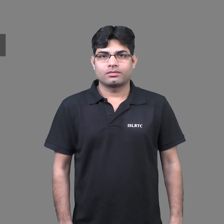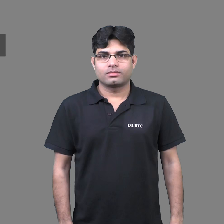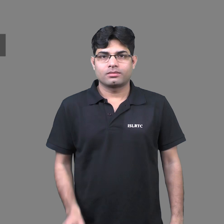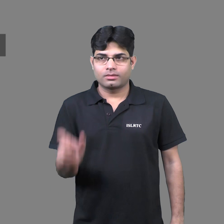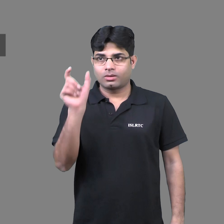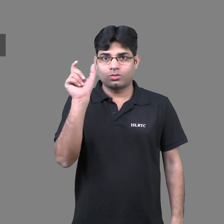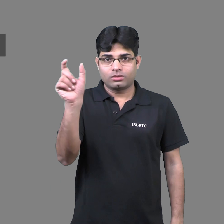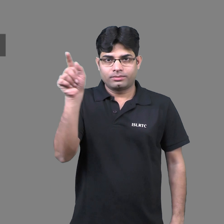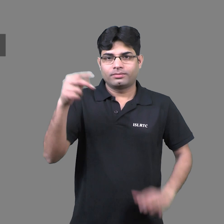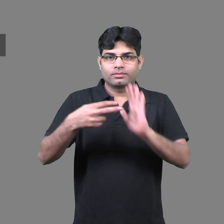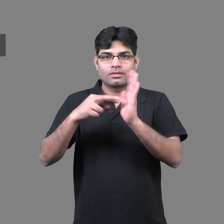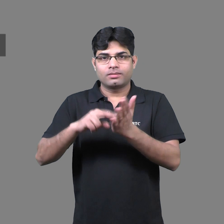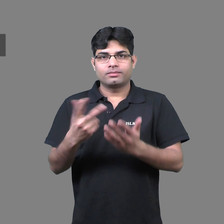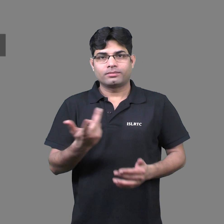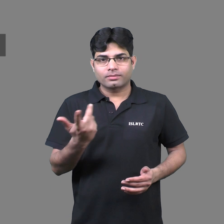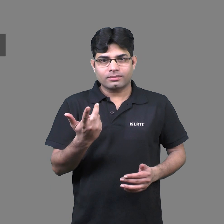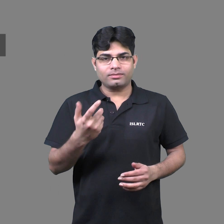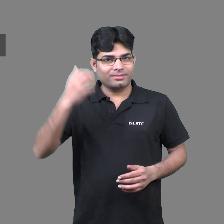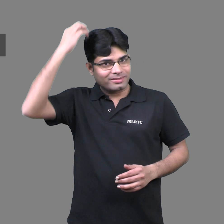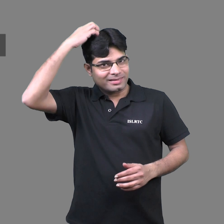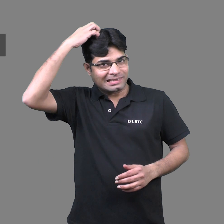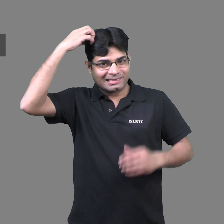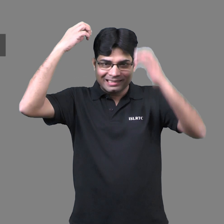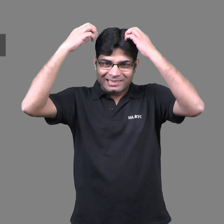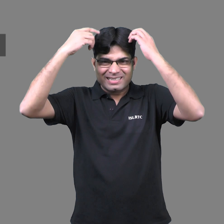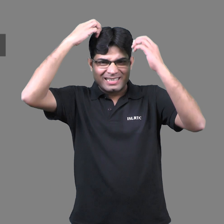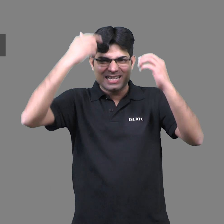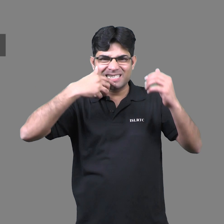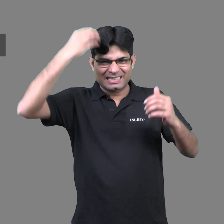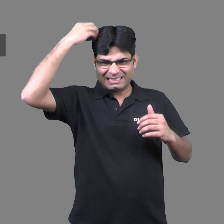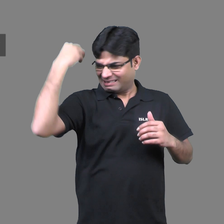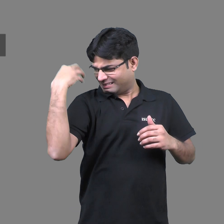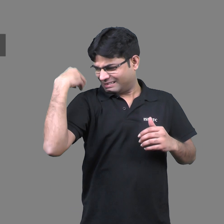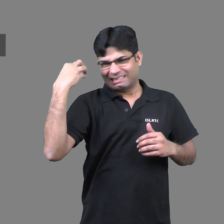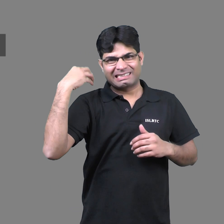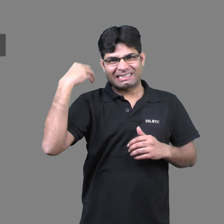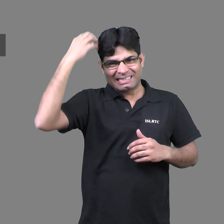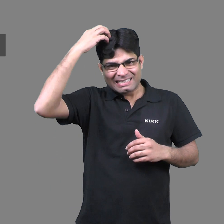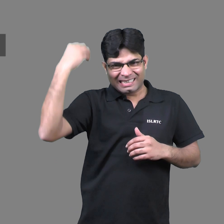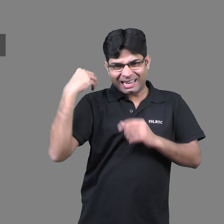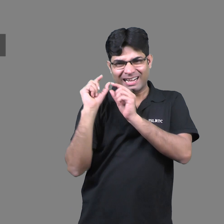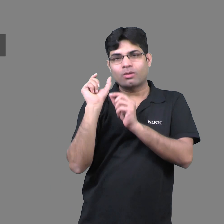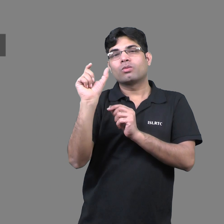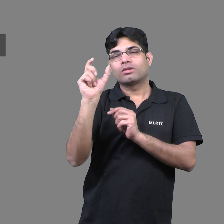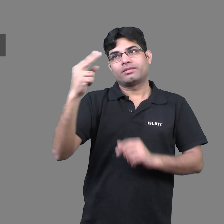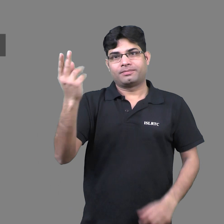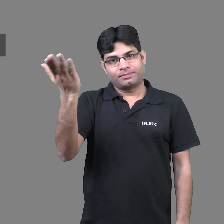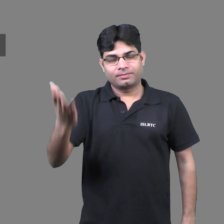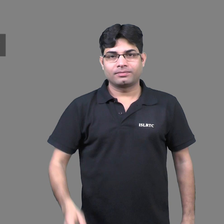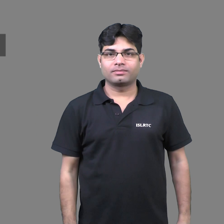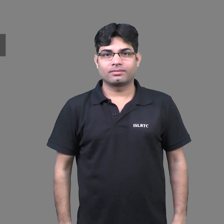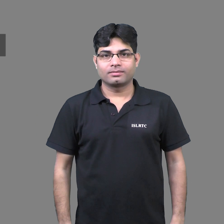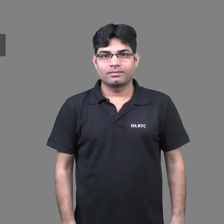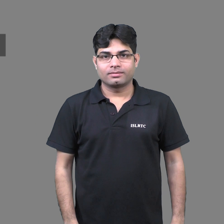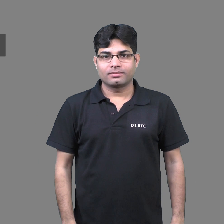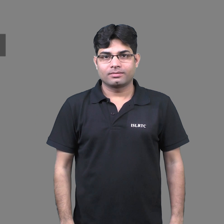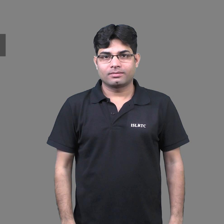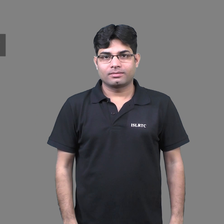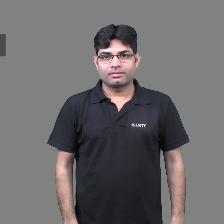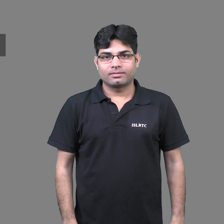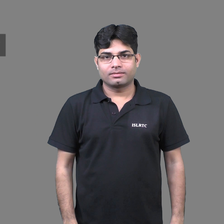Dandruff